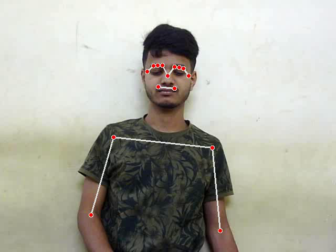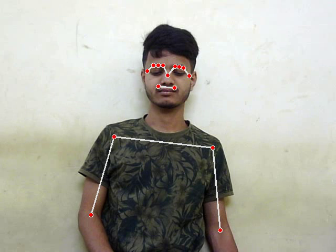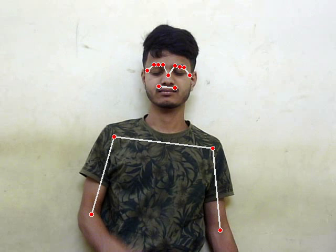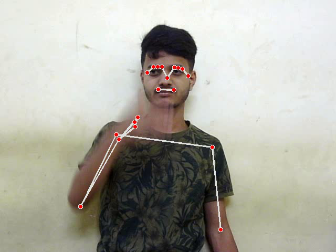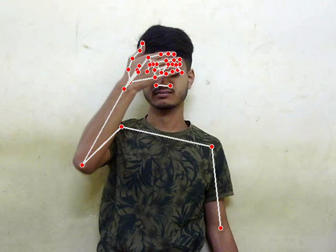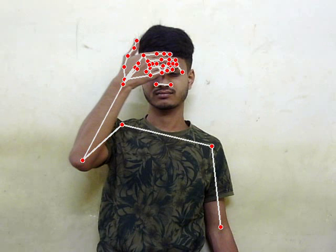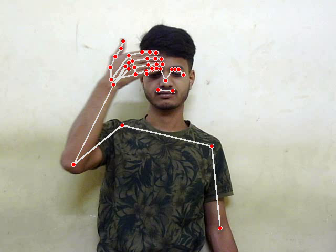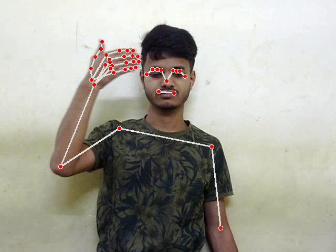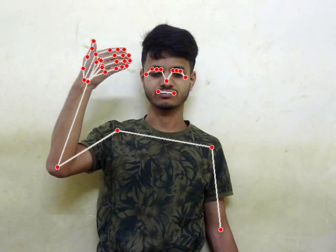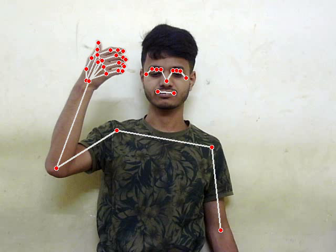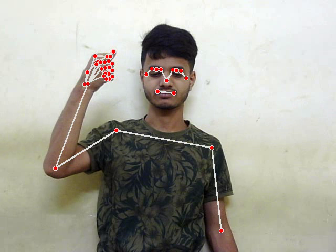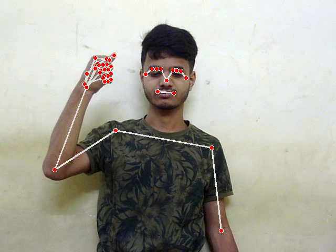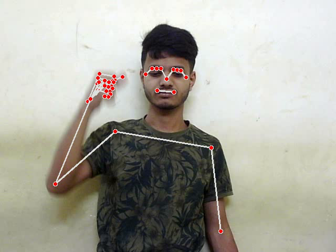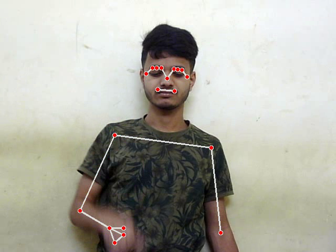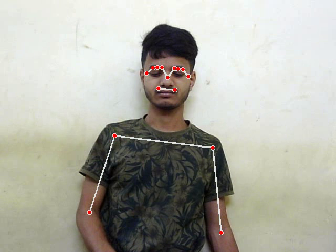forget